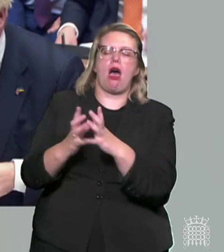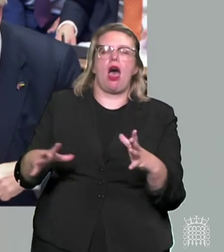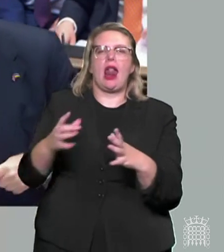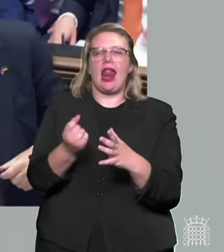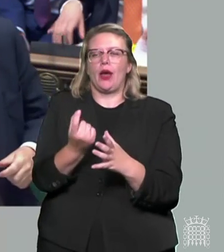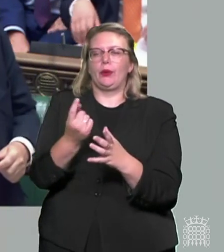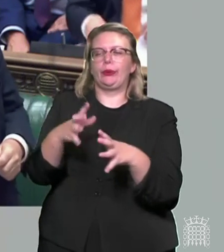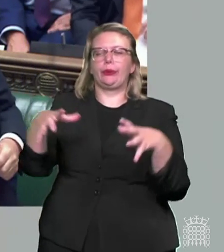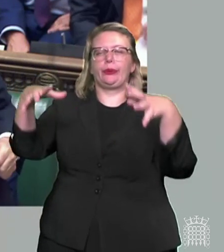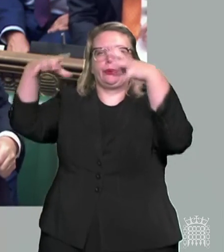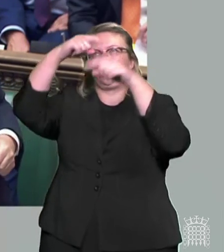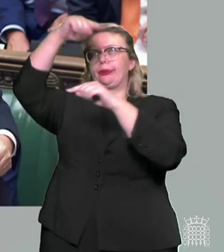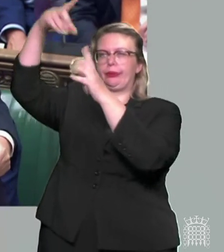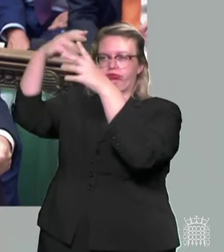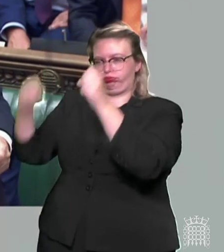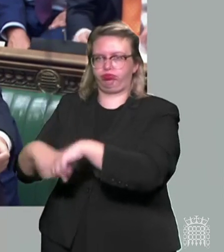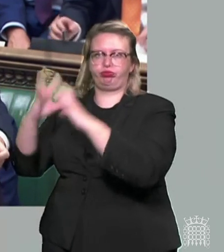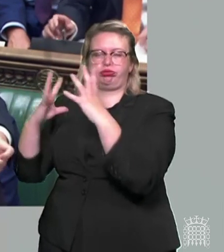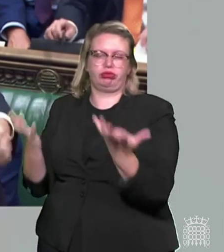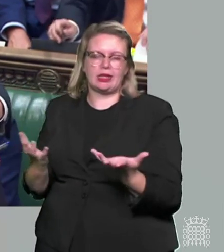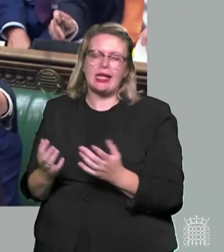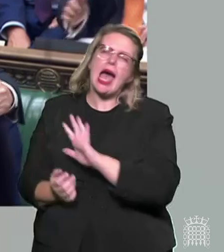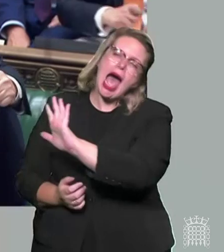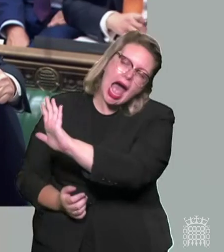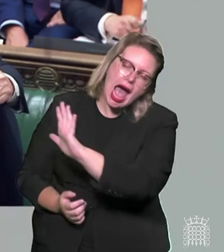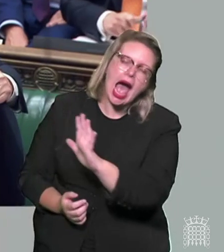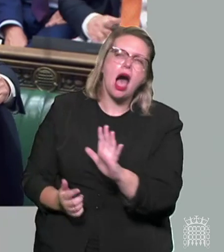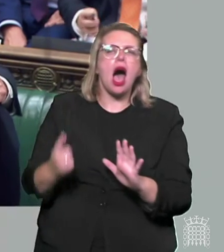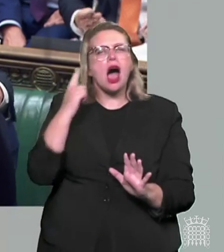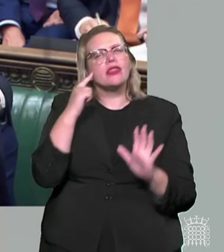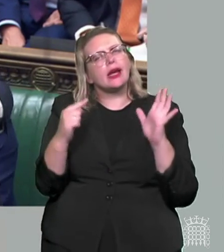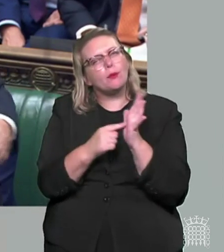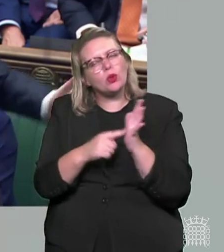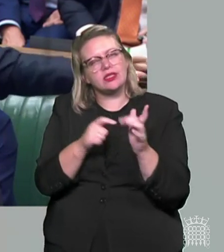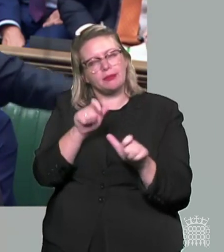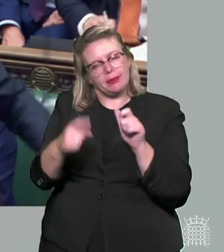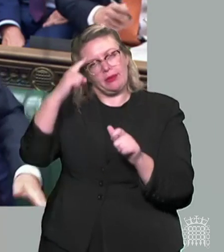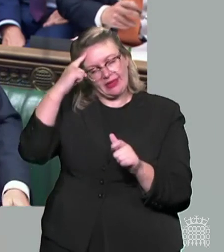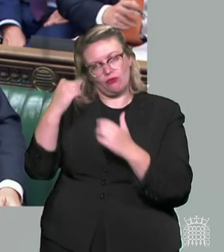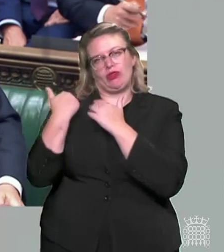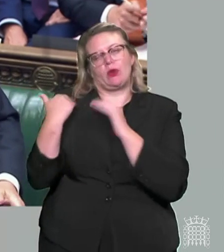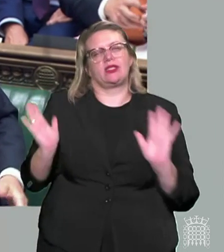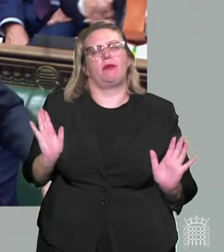The key thing is for people to behave responsibly with the use of these things.